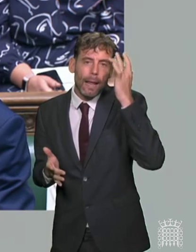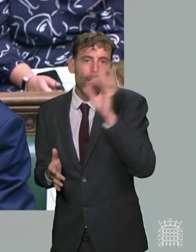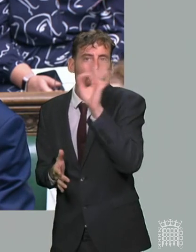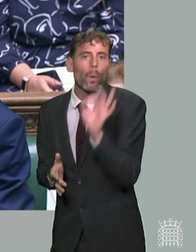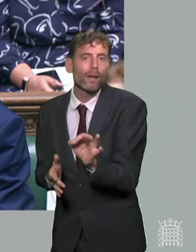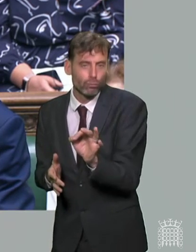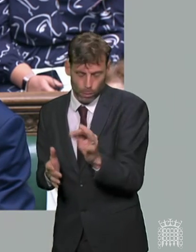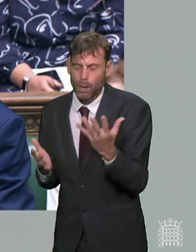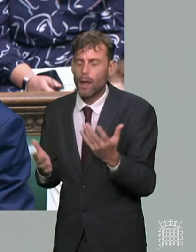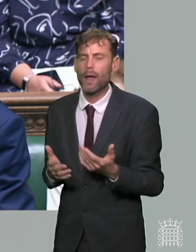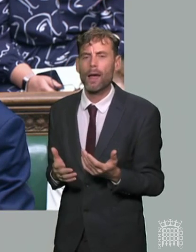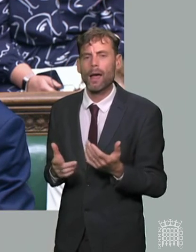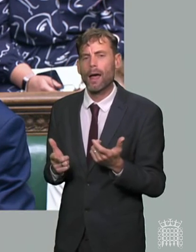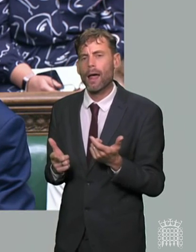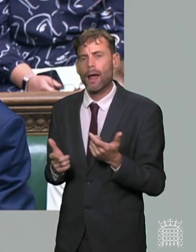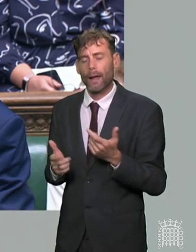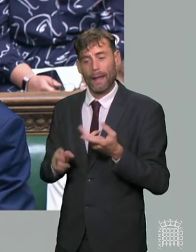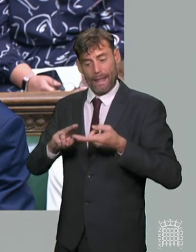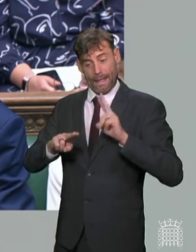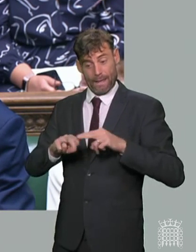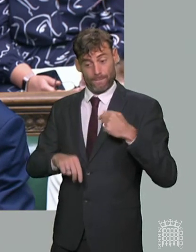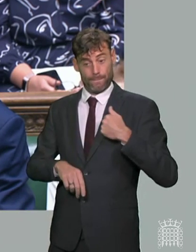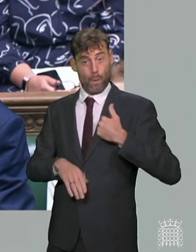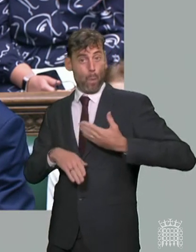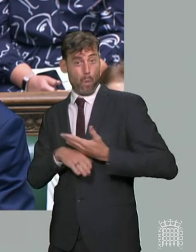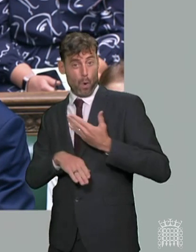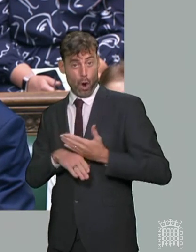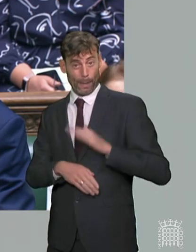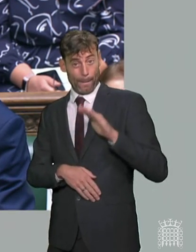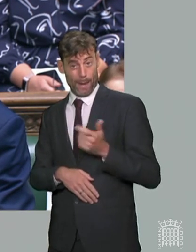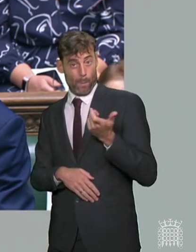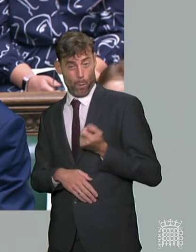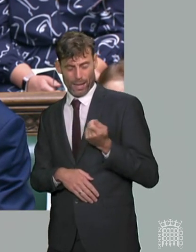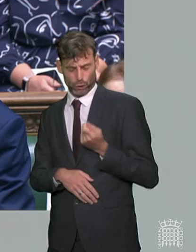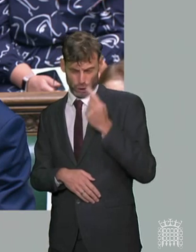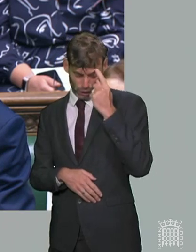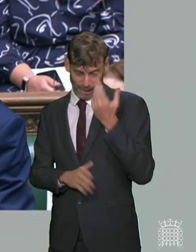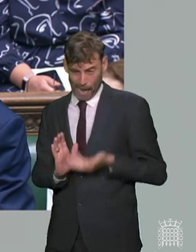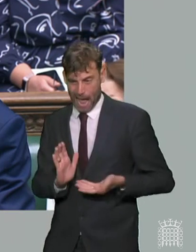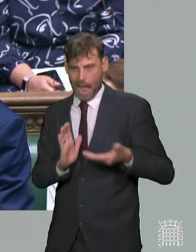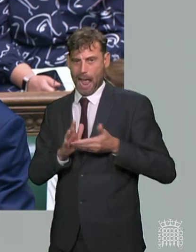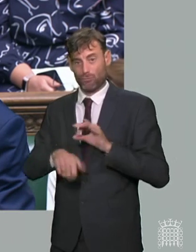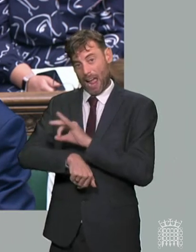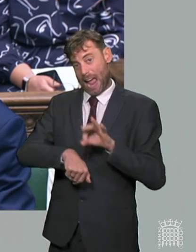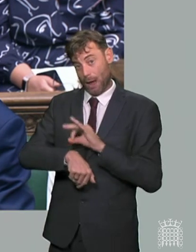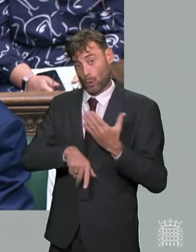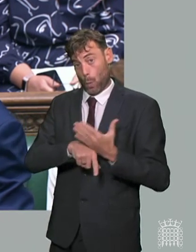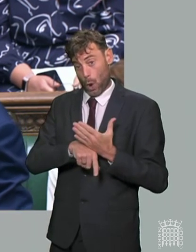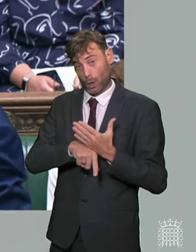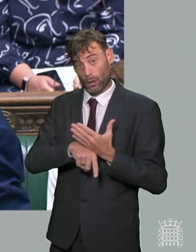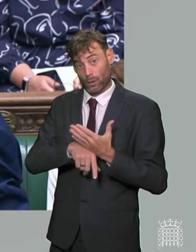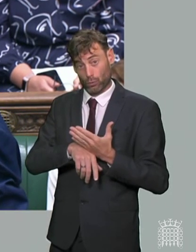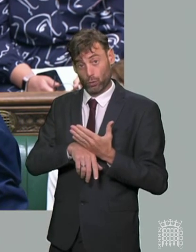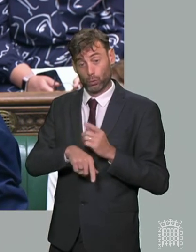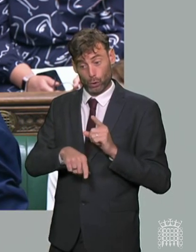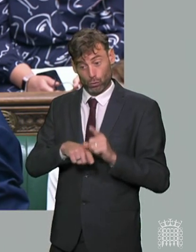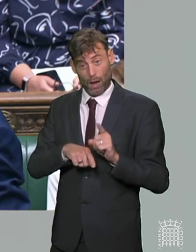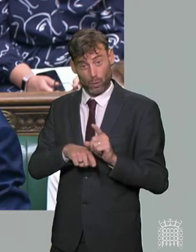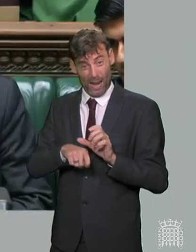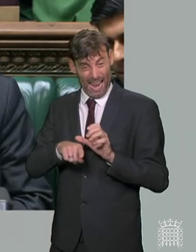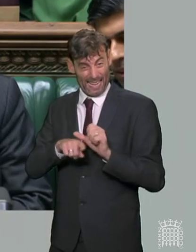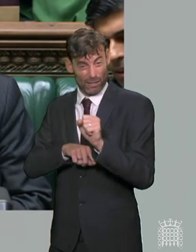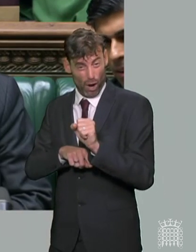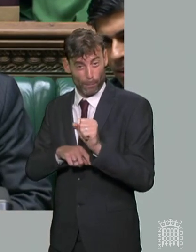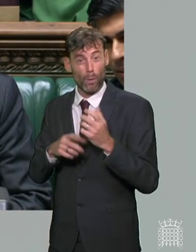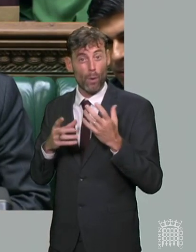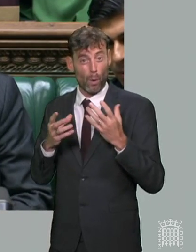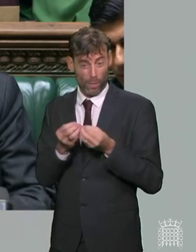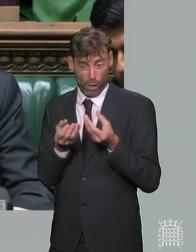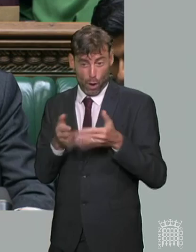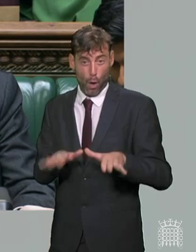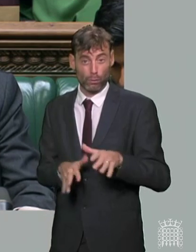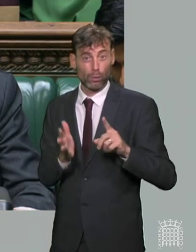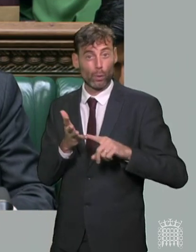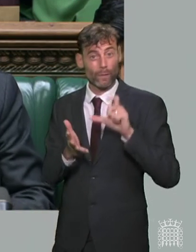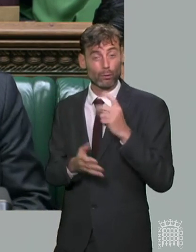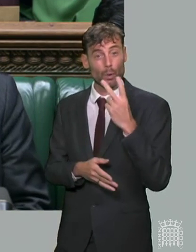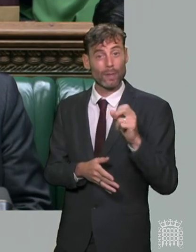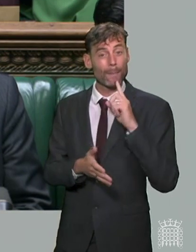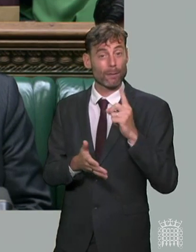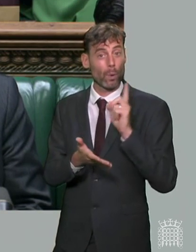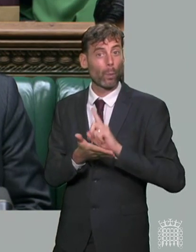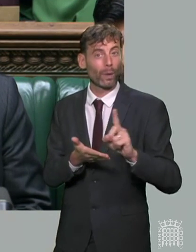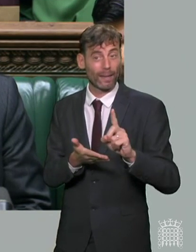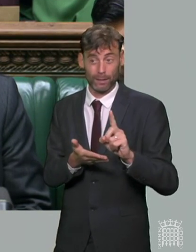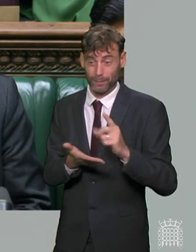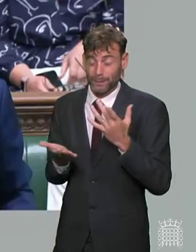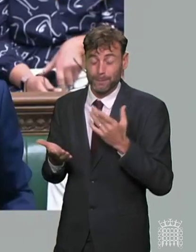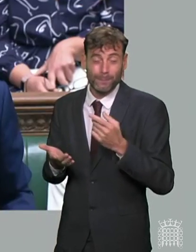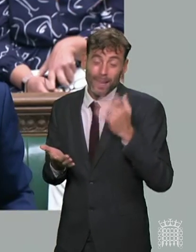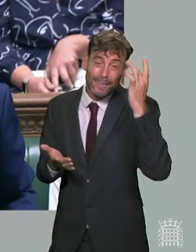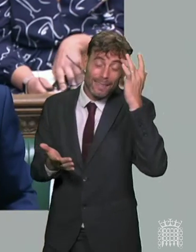“How many hours would someone working full time on the minimum wage have to work to make up for the cut?” is apparently a silly question.